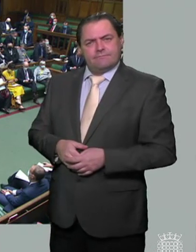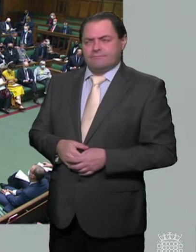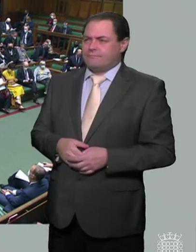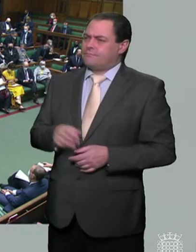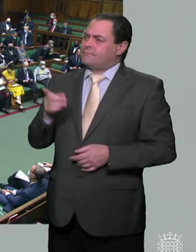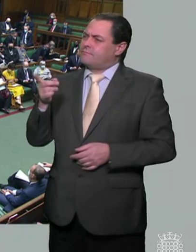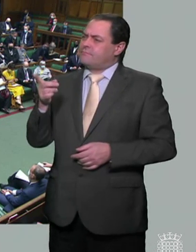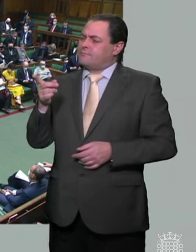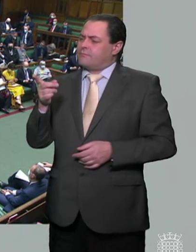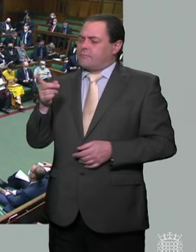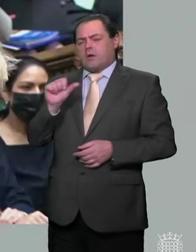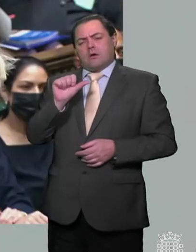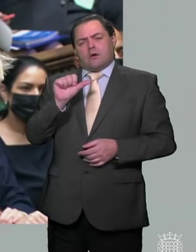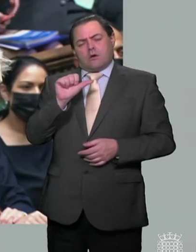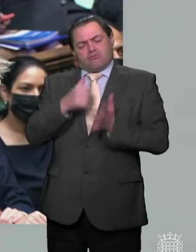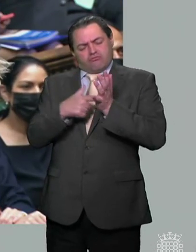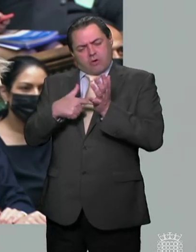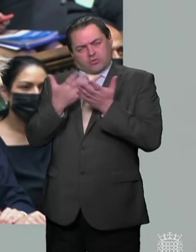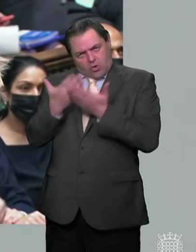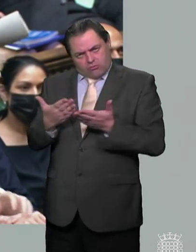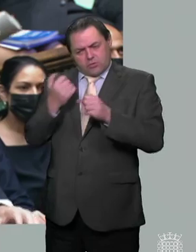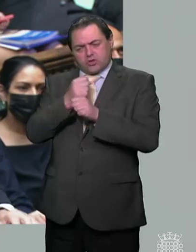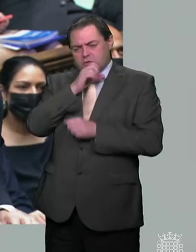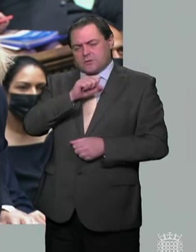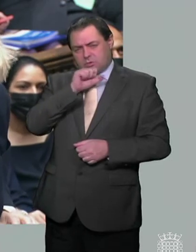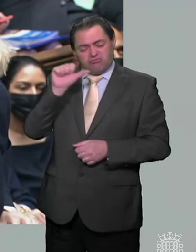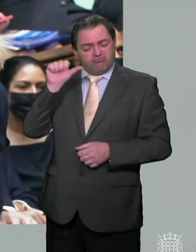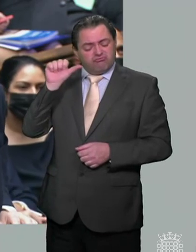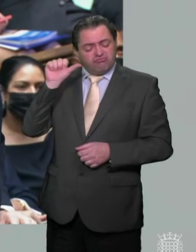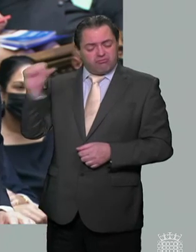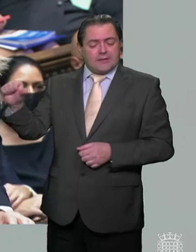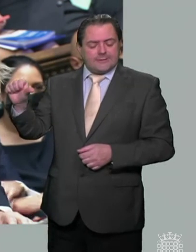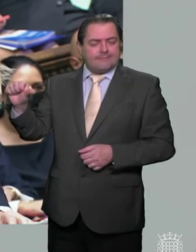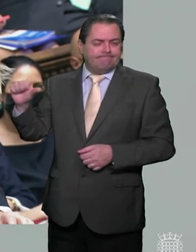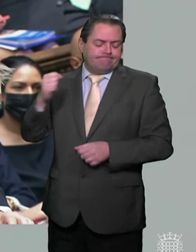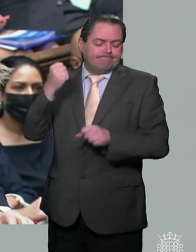The right honourable Gentleman is completely right, I am sad to say.